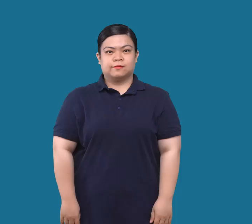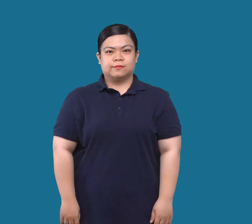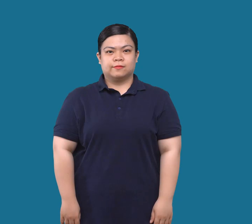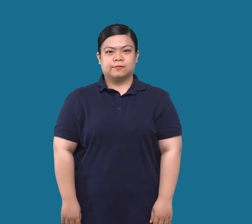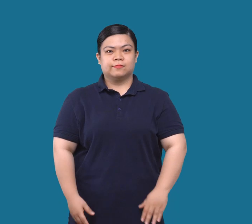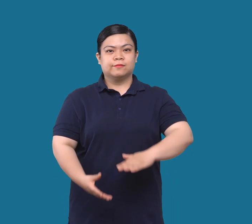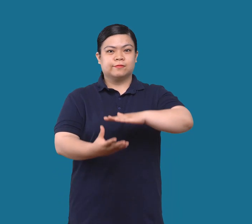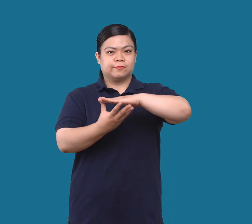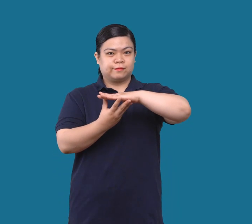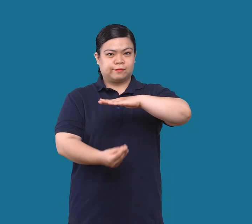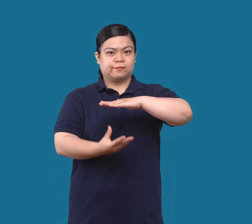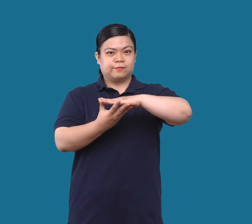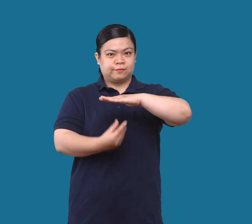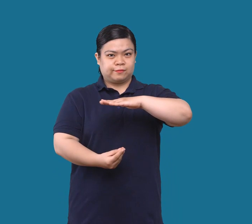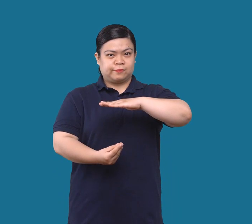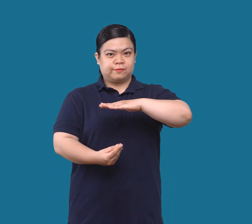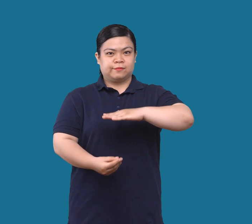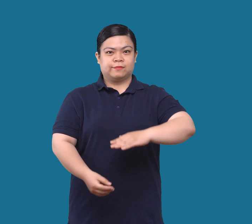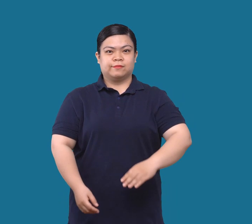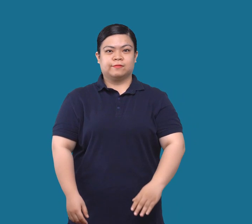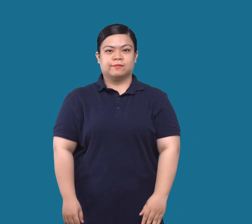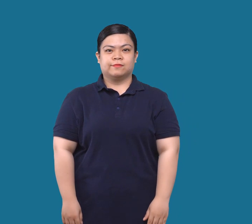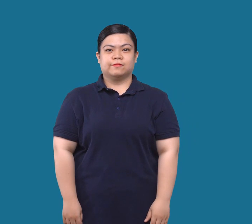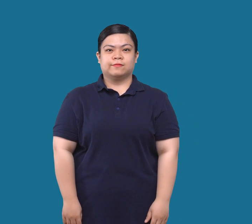phô tô